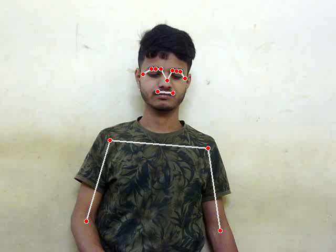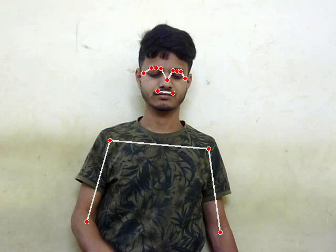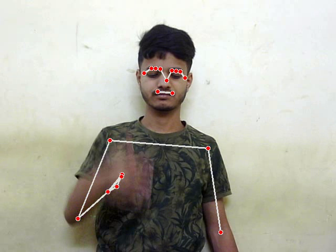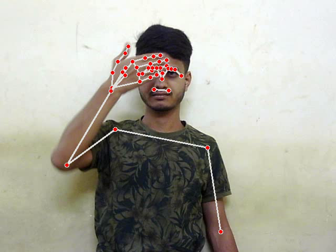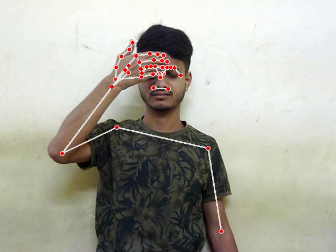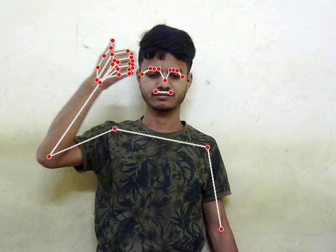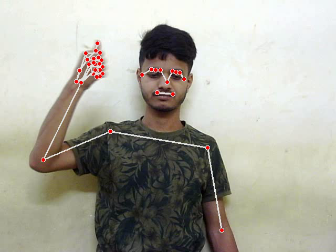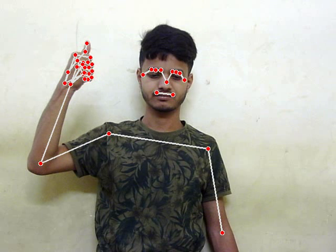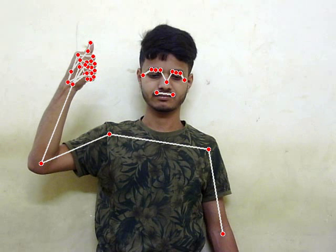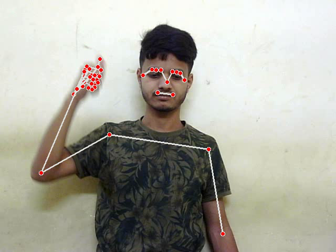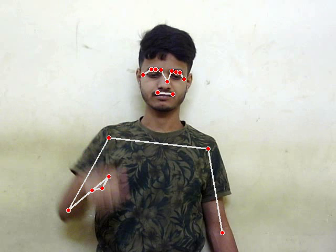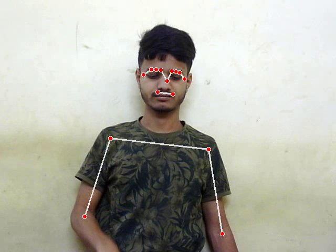forget